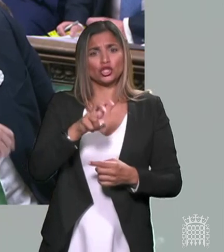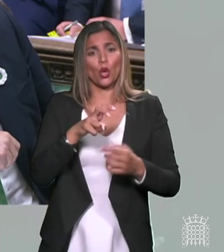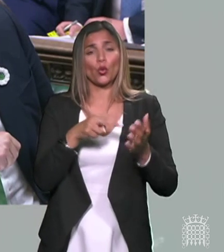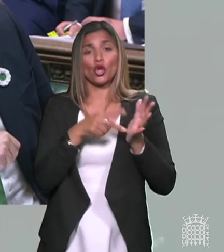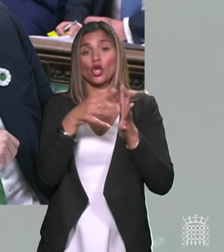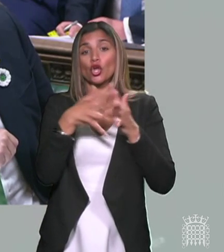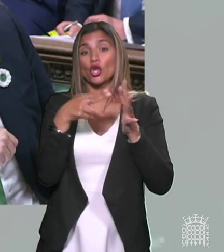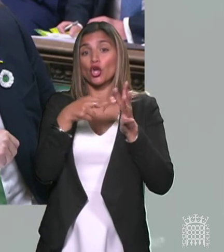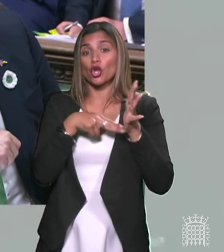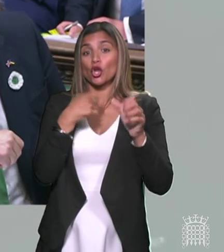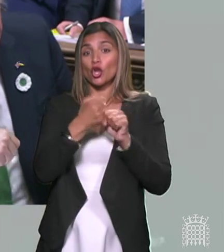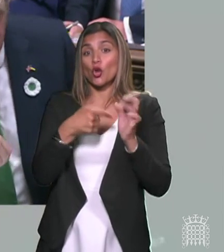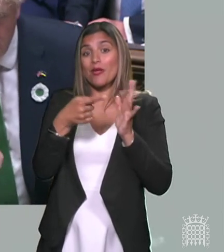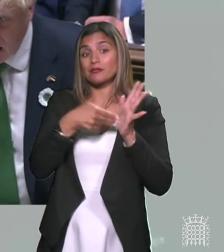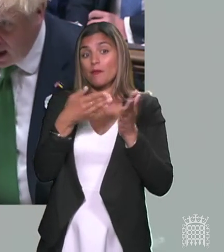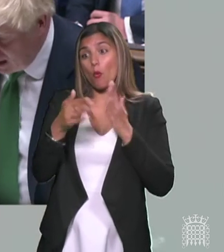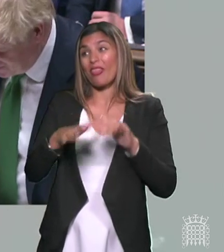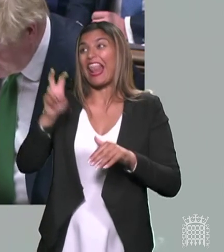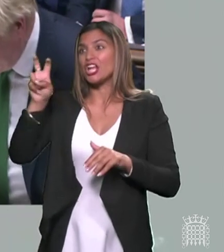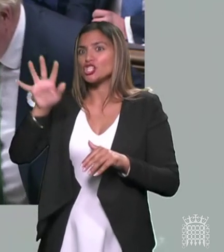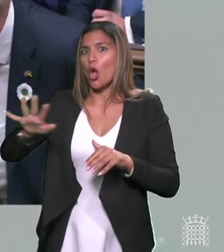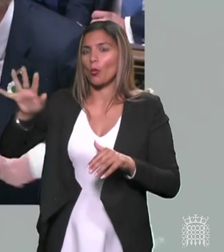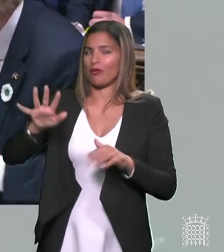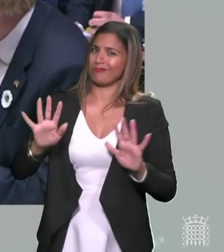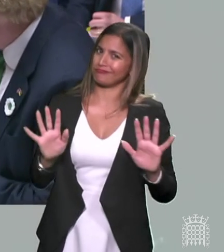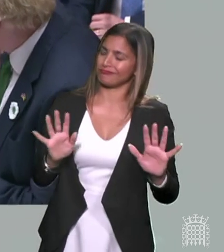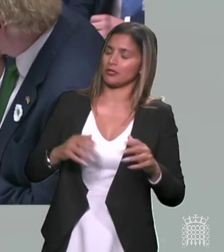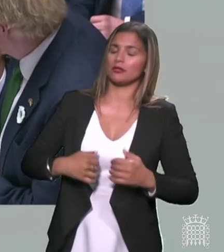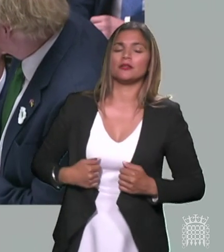That is absolutely true.